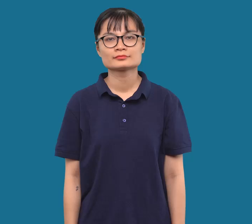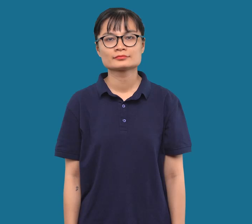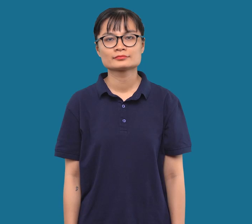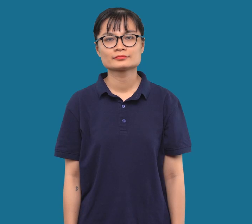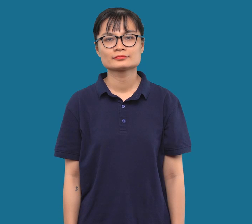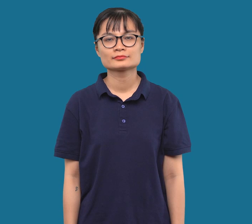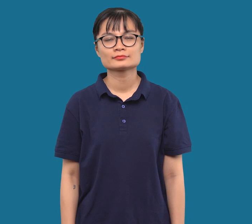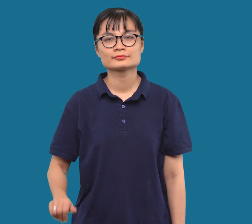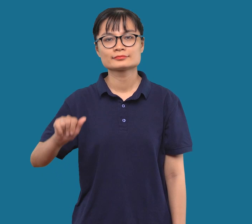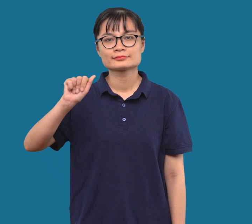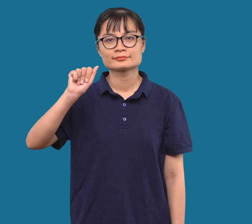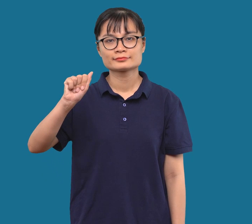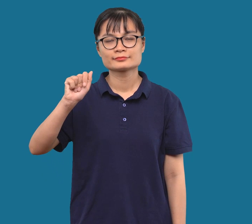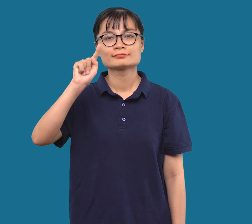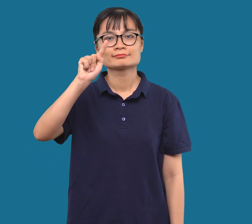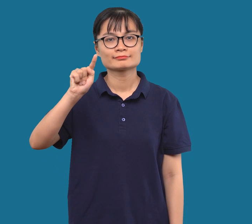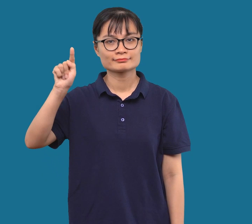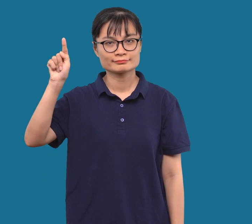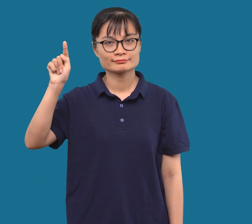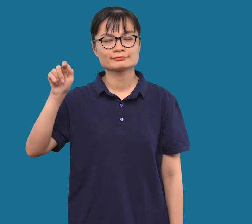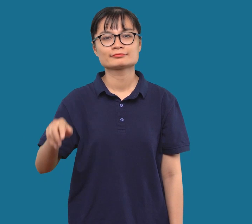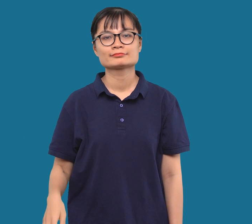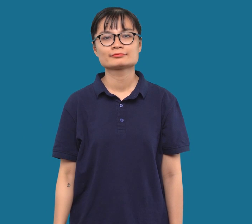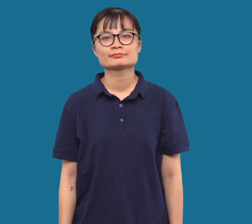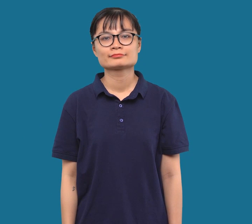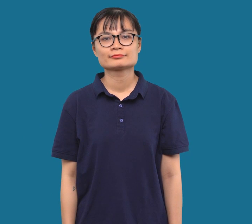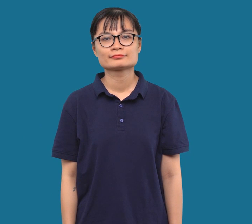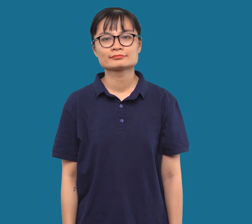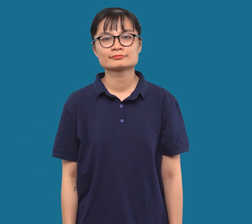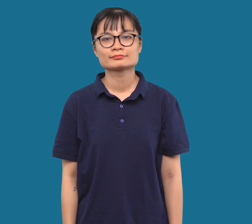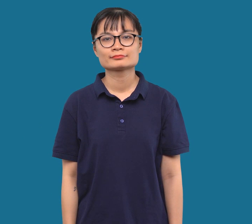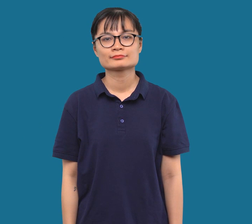ă